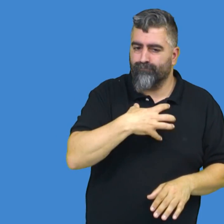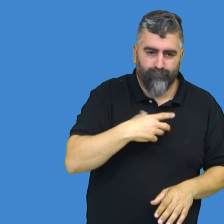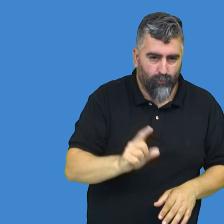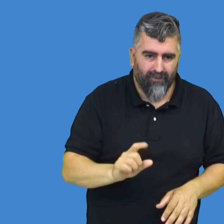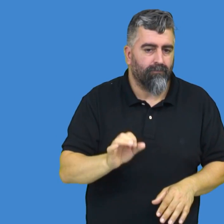no